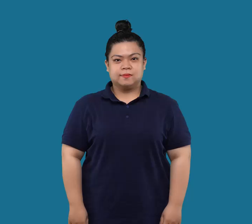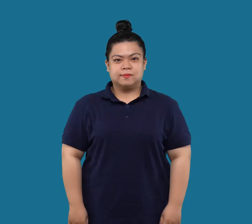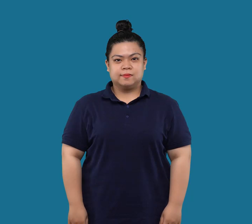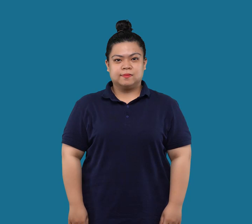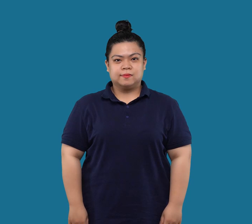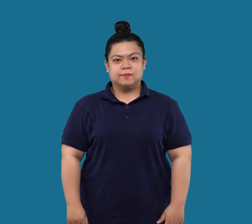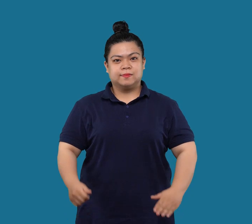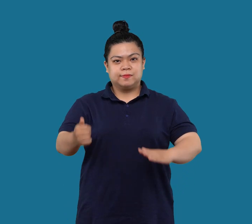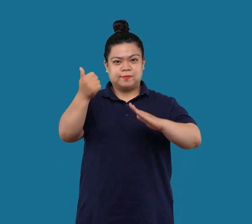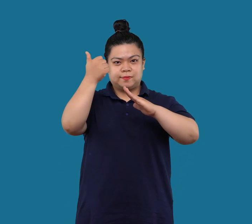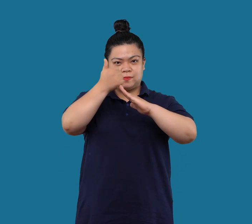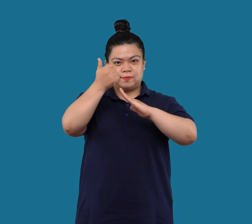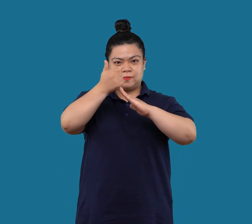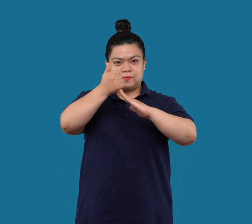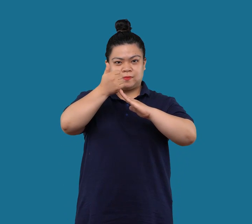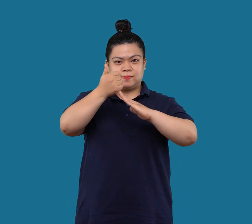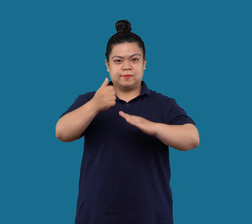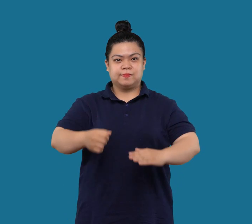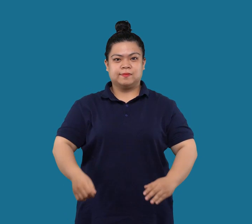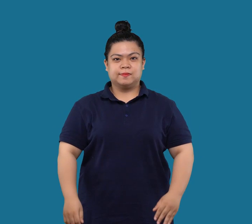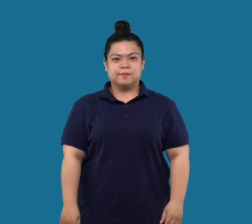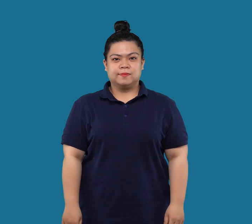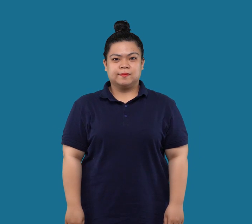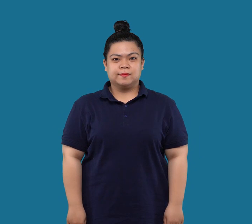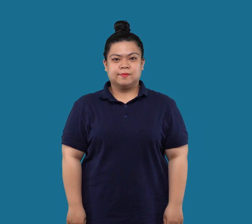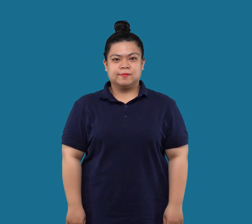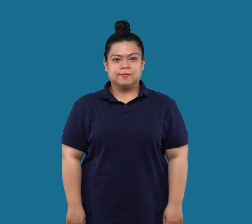nhà nước